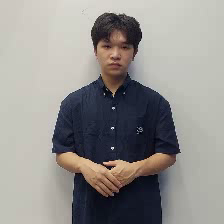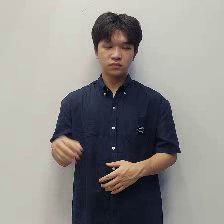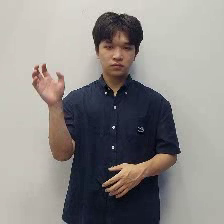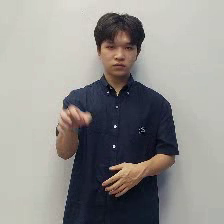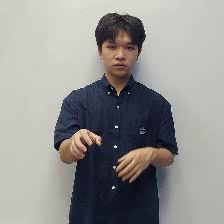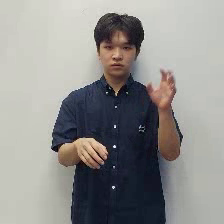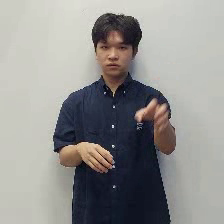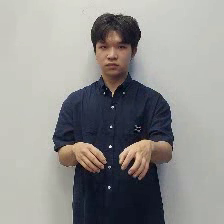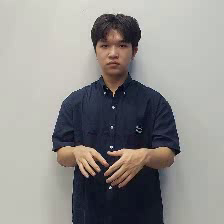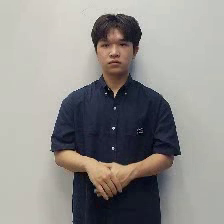Con gấu